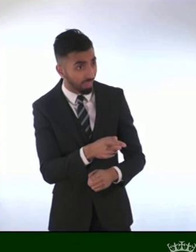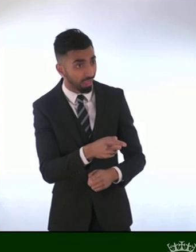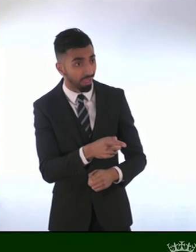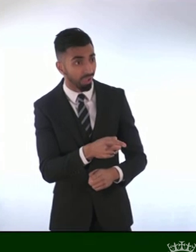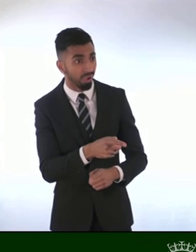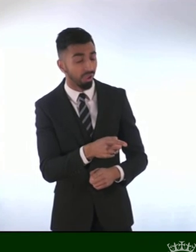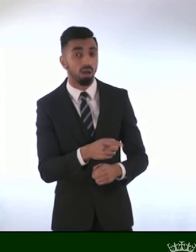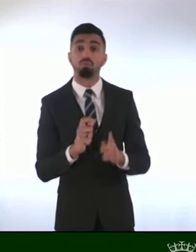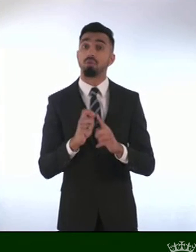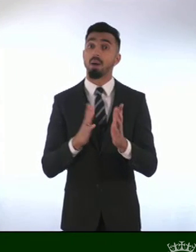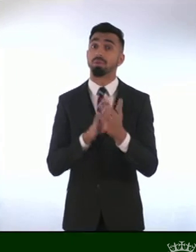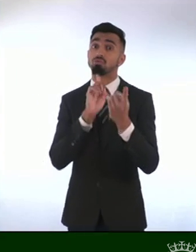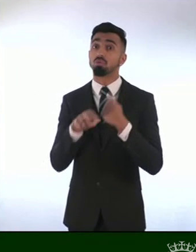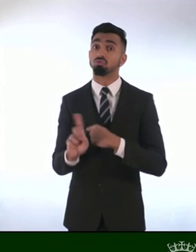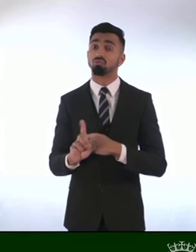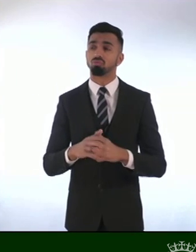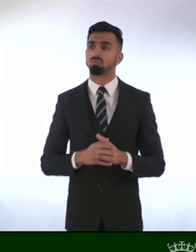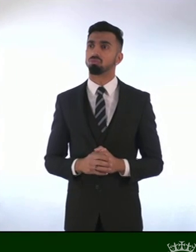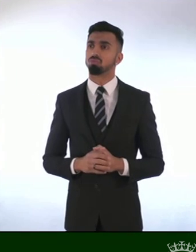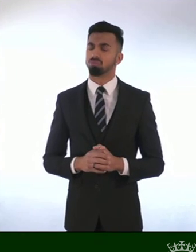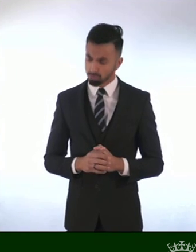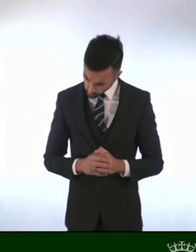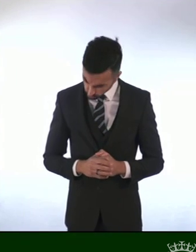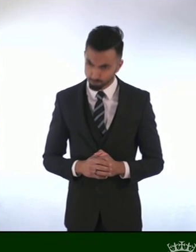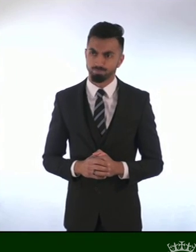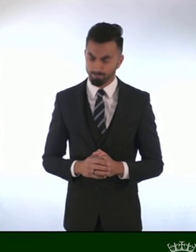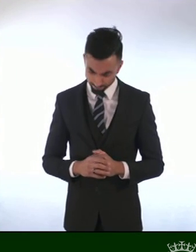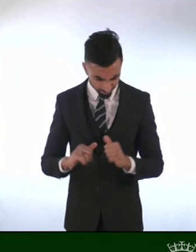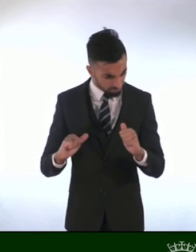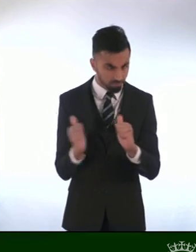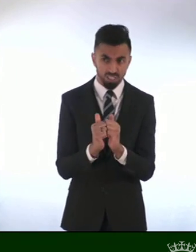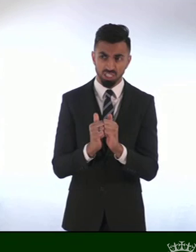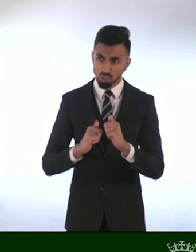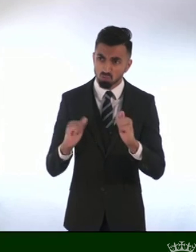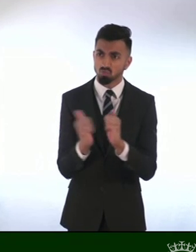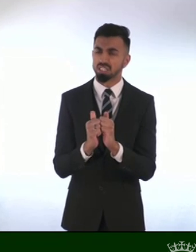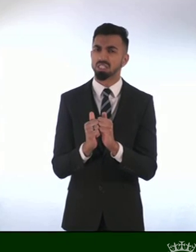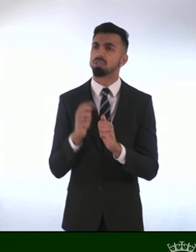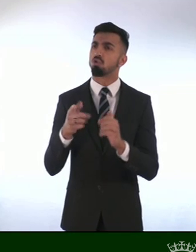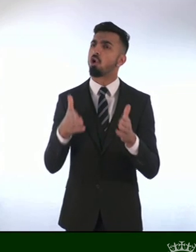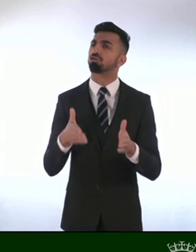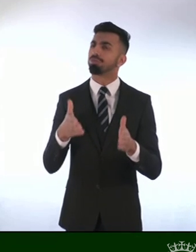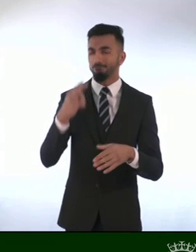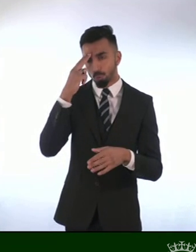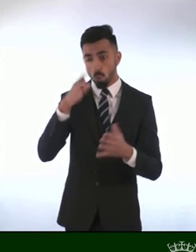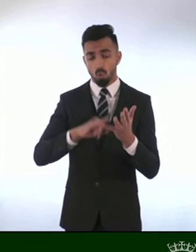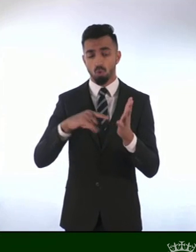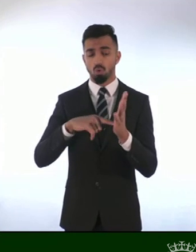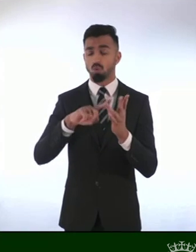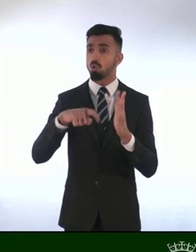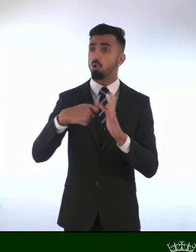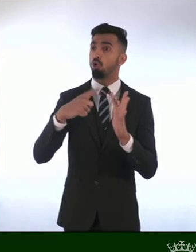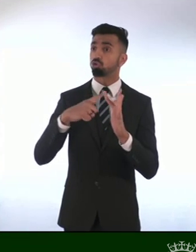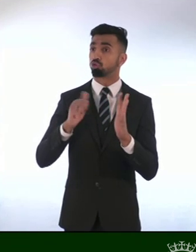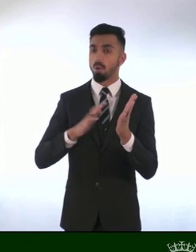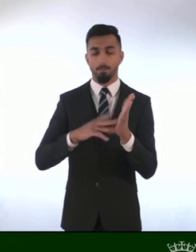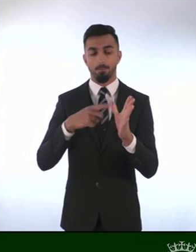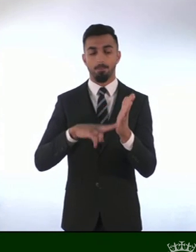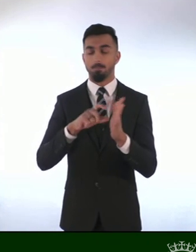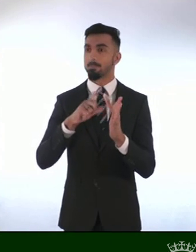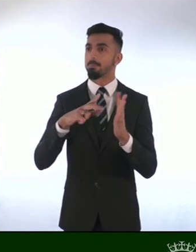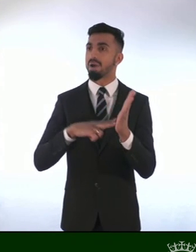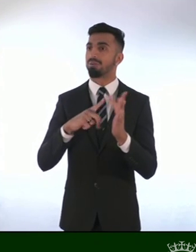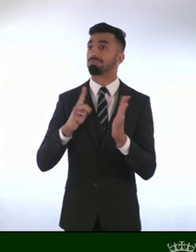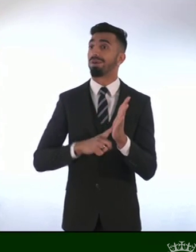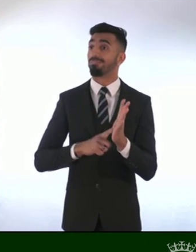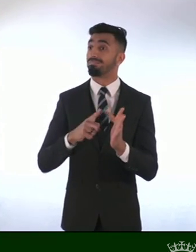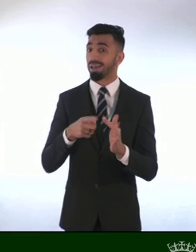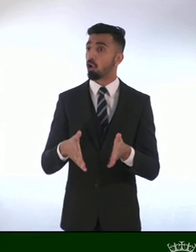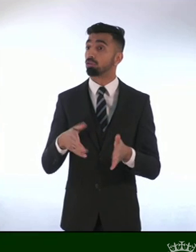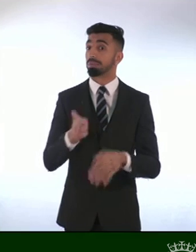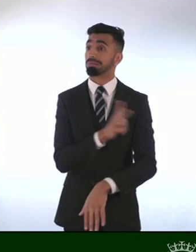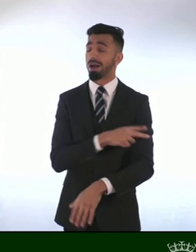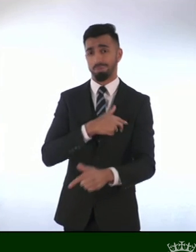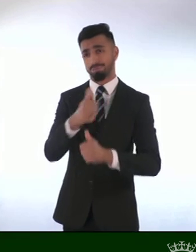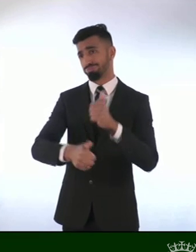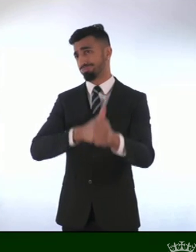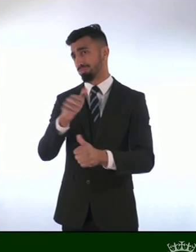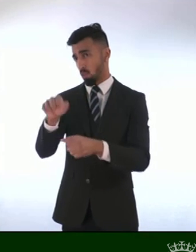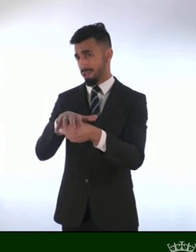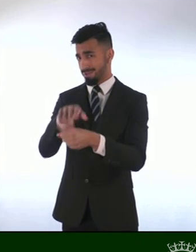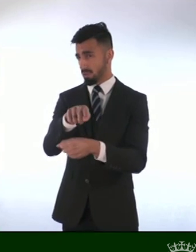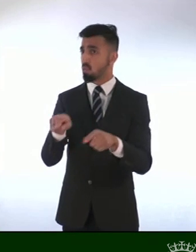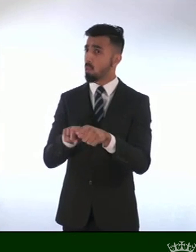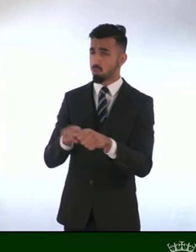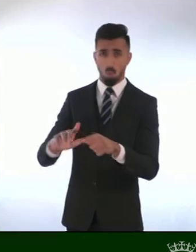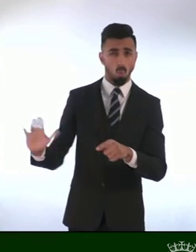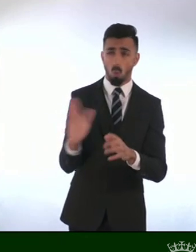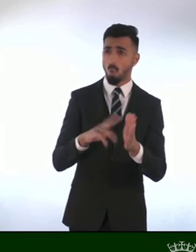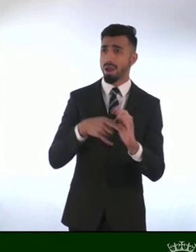I join my honourable Friend in paying tribute to the staff at Stoke Mandeville and to all the staff in our fantastic NHS for the way they are coping at this extremely difficult time.